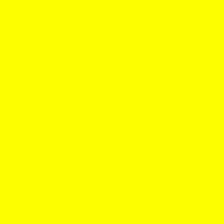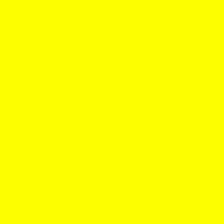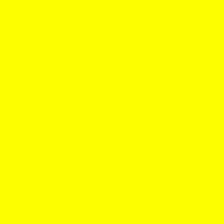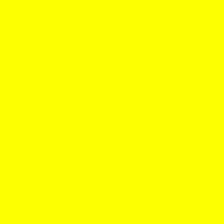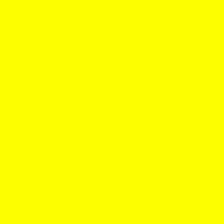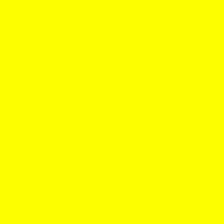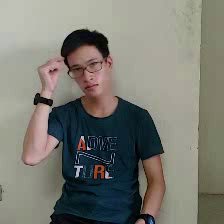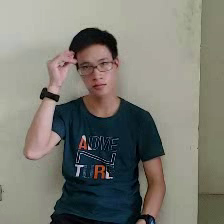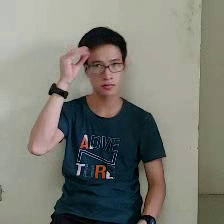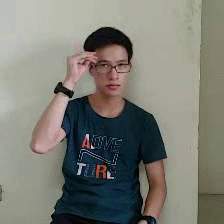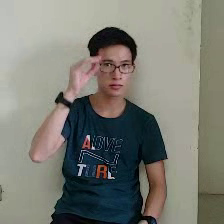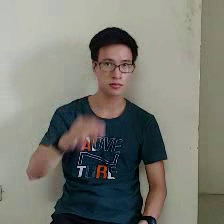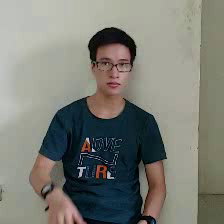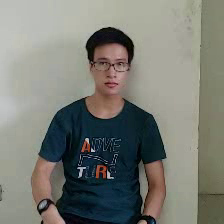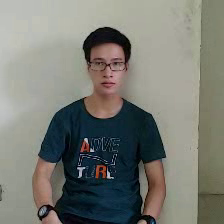Băn khoăn